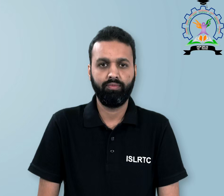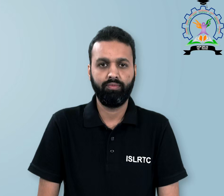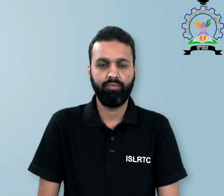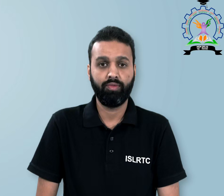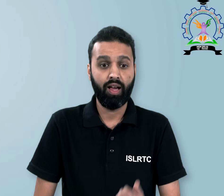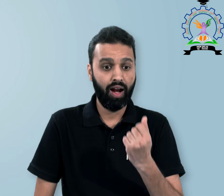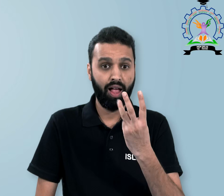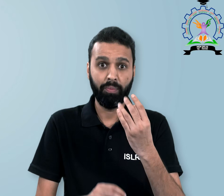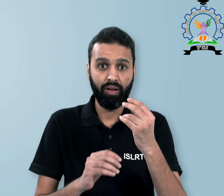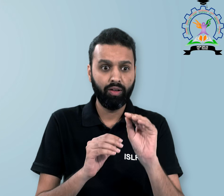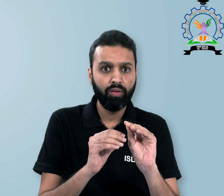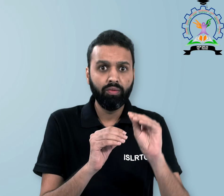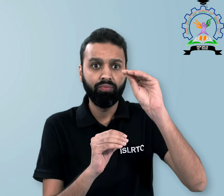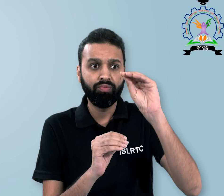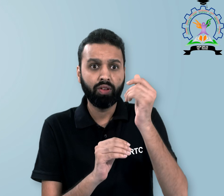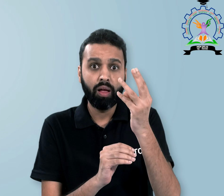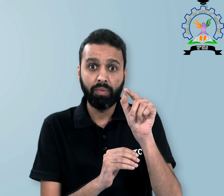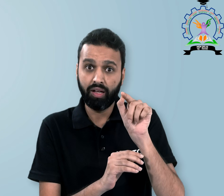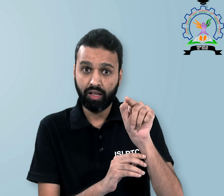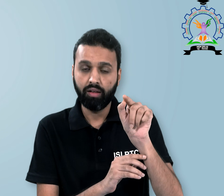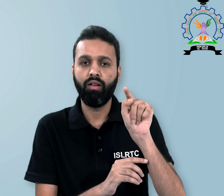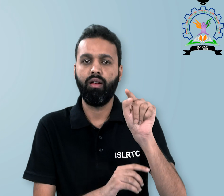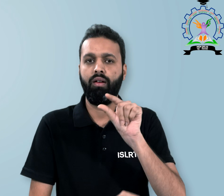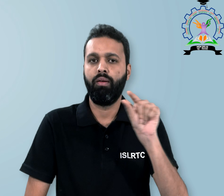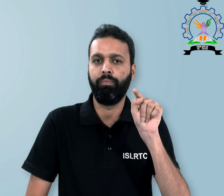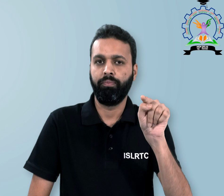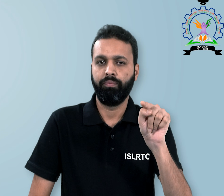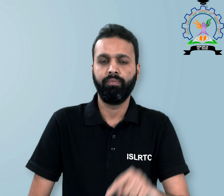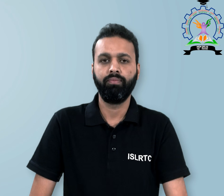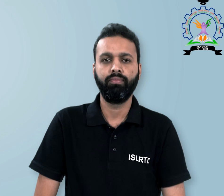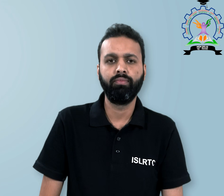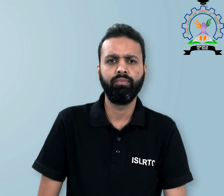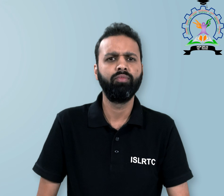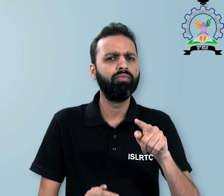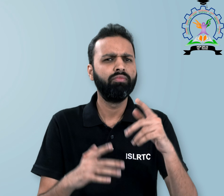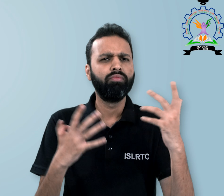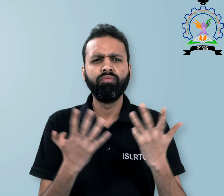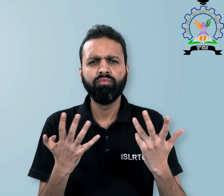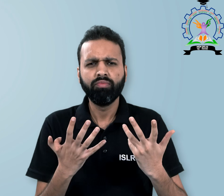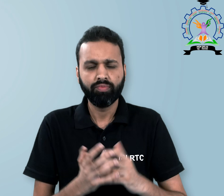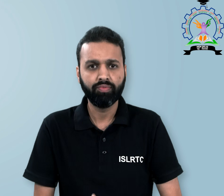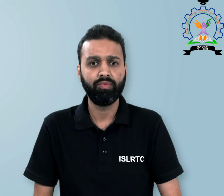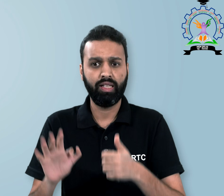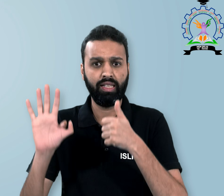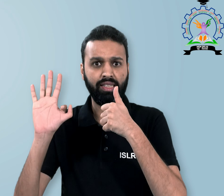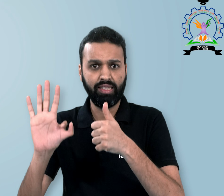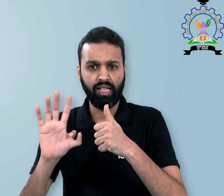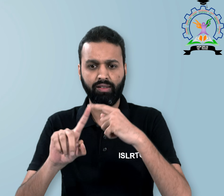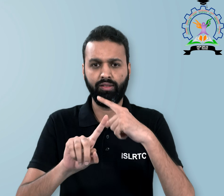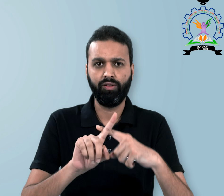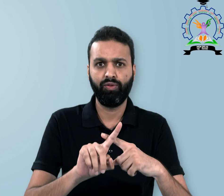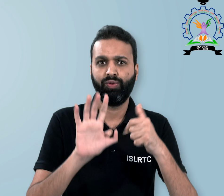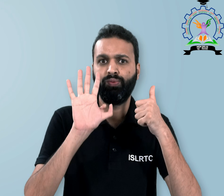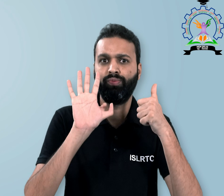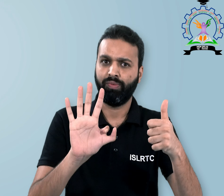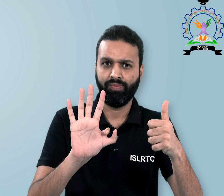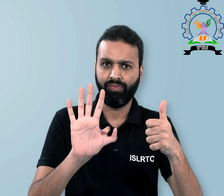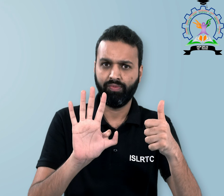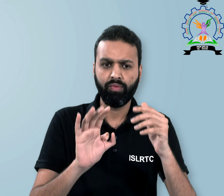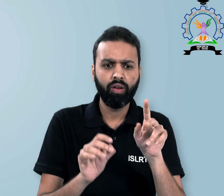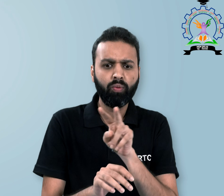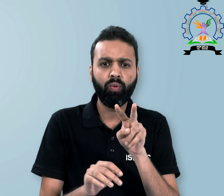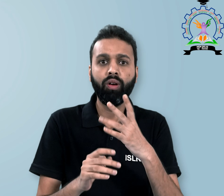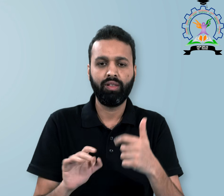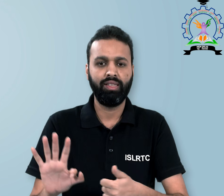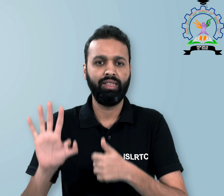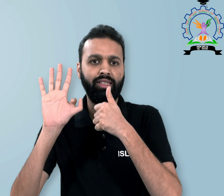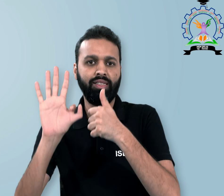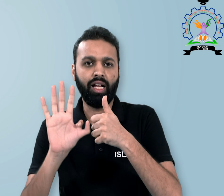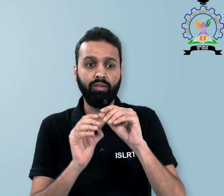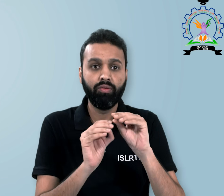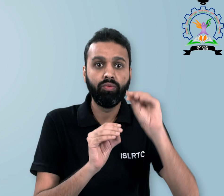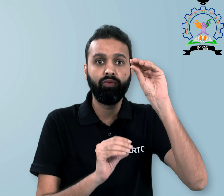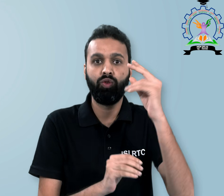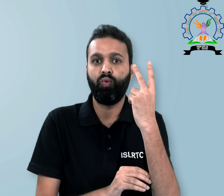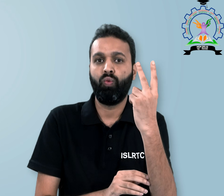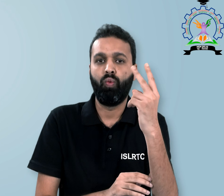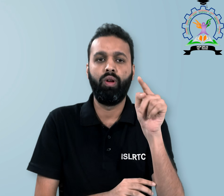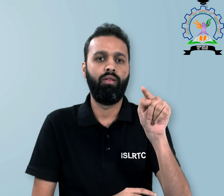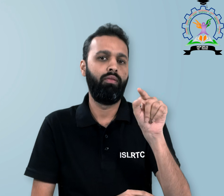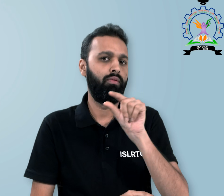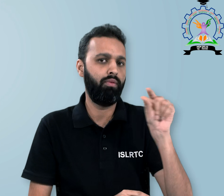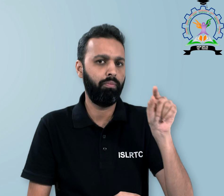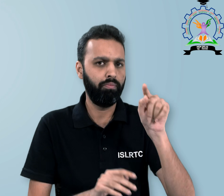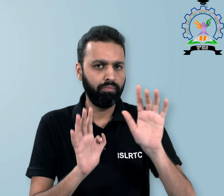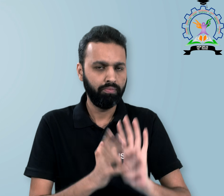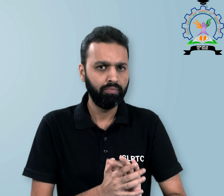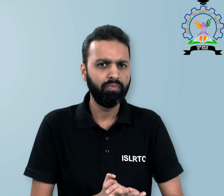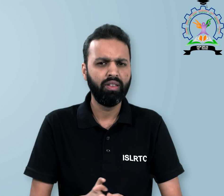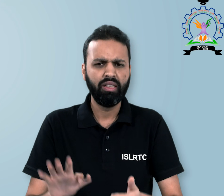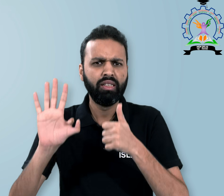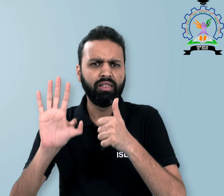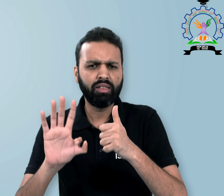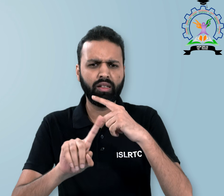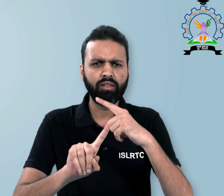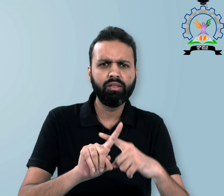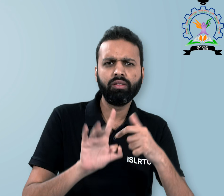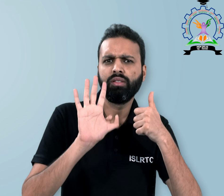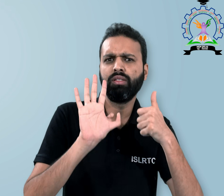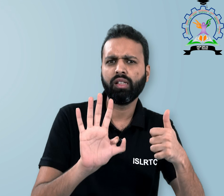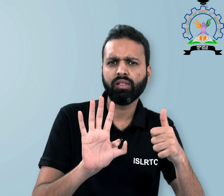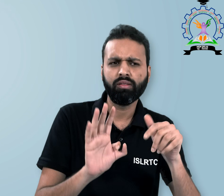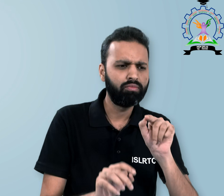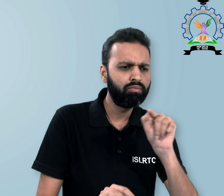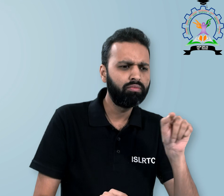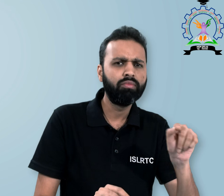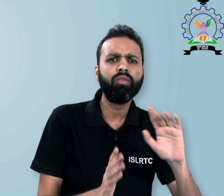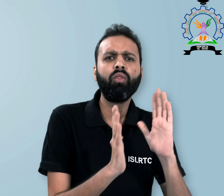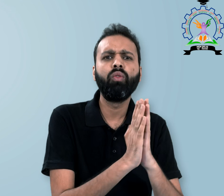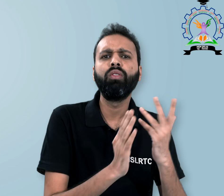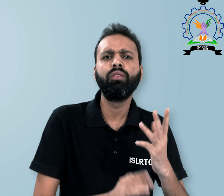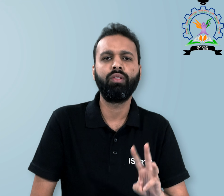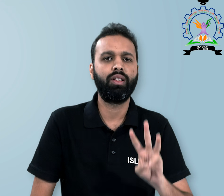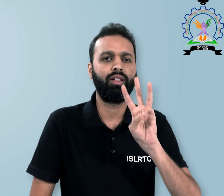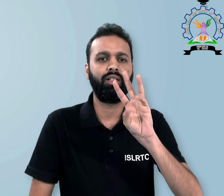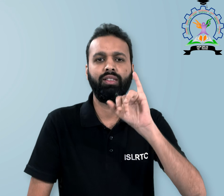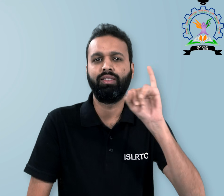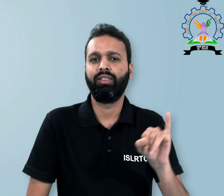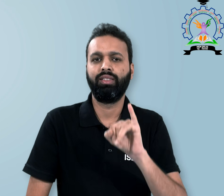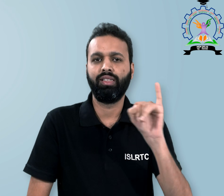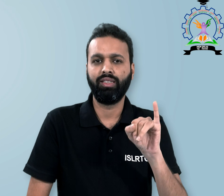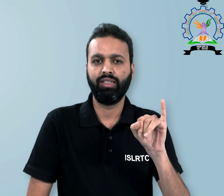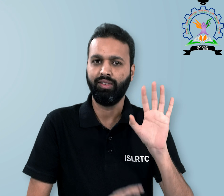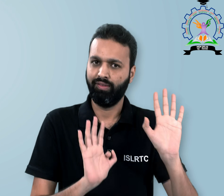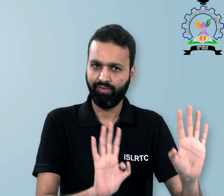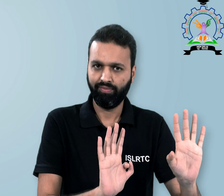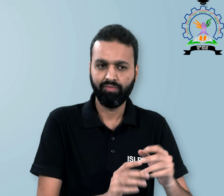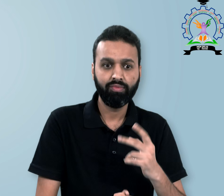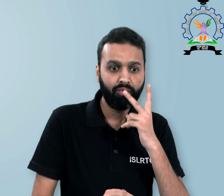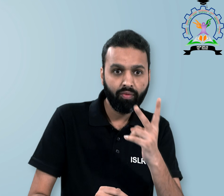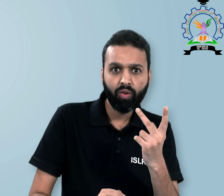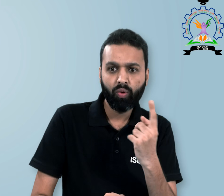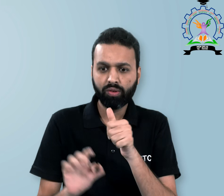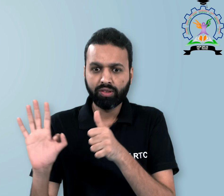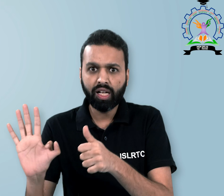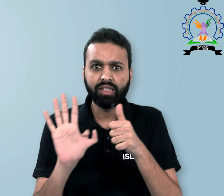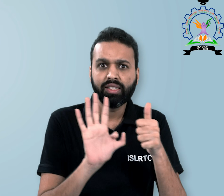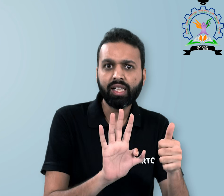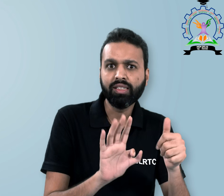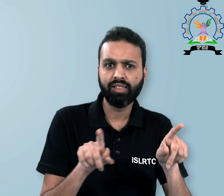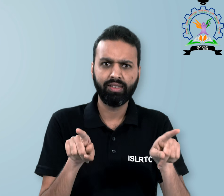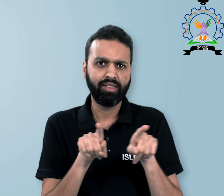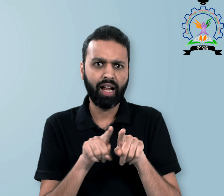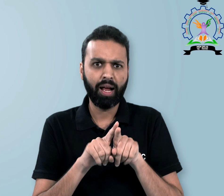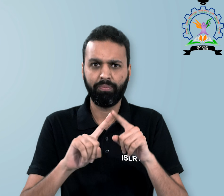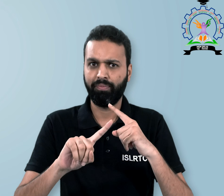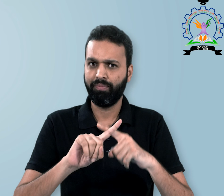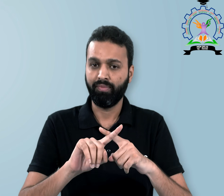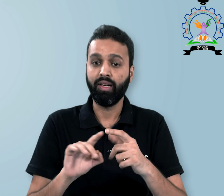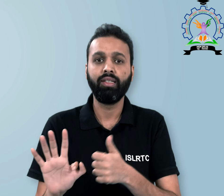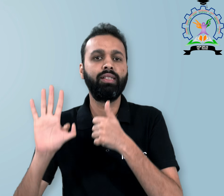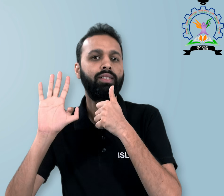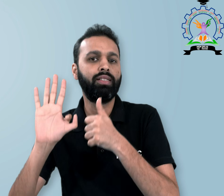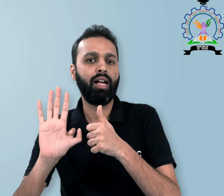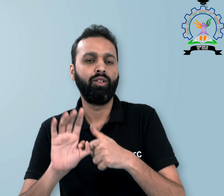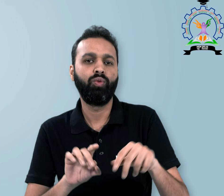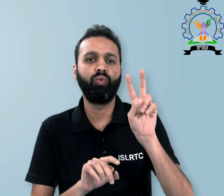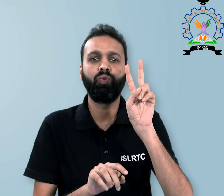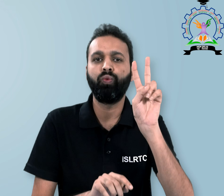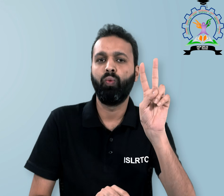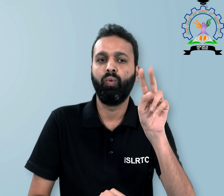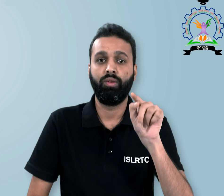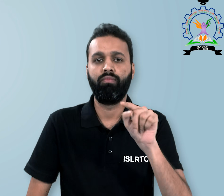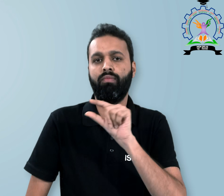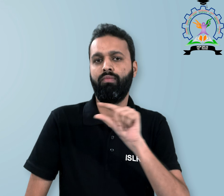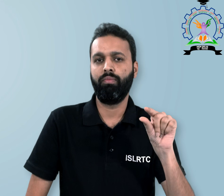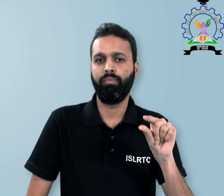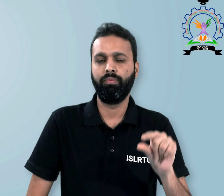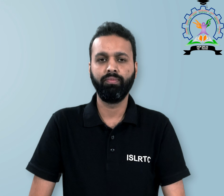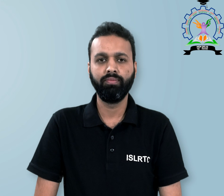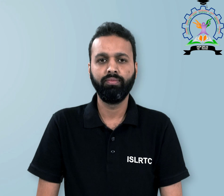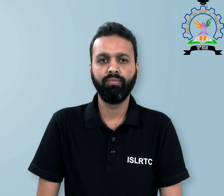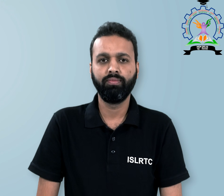Square Number A square number is the result of multiplying a number by itself. For example - 6x6=36. 36 is a square number.